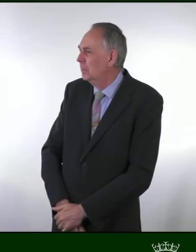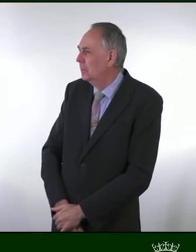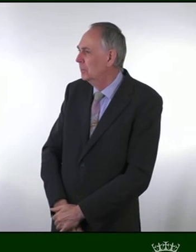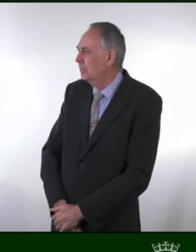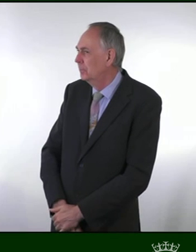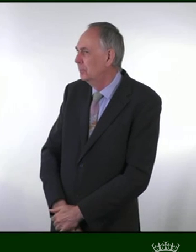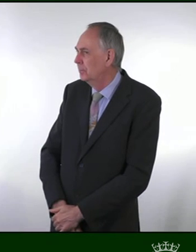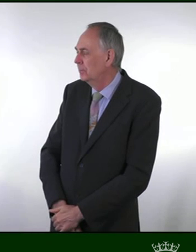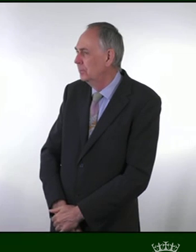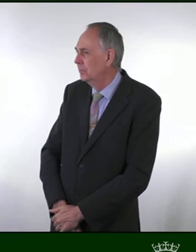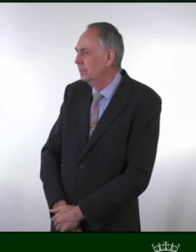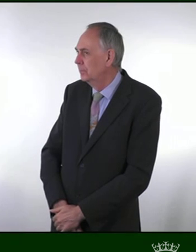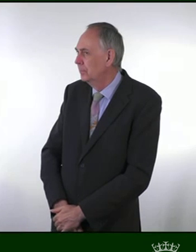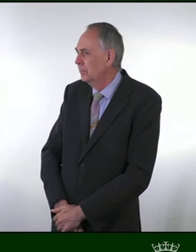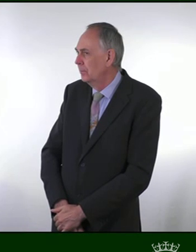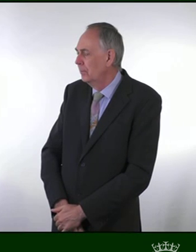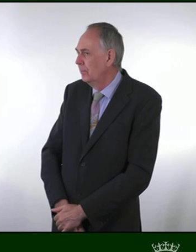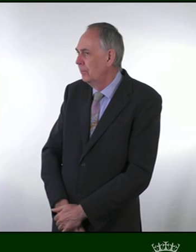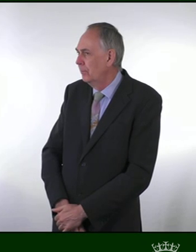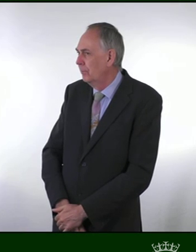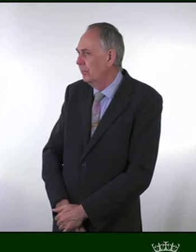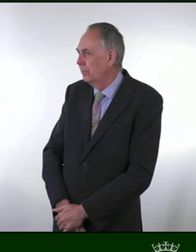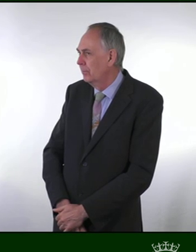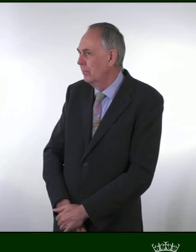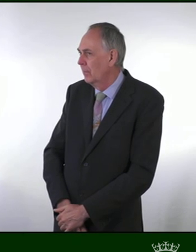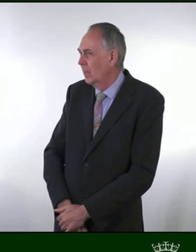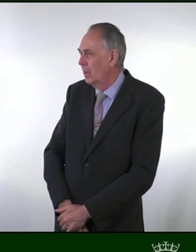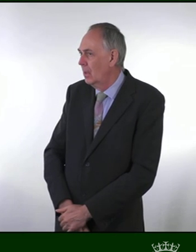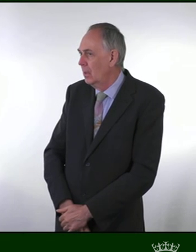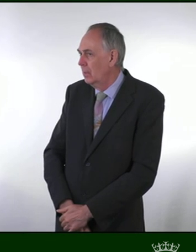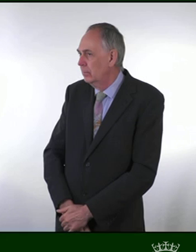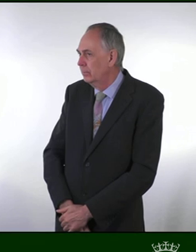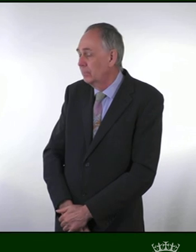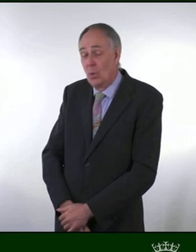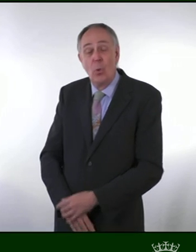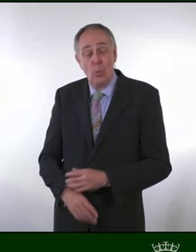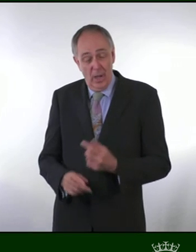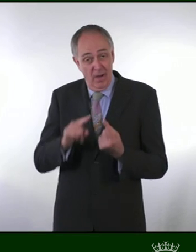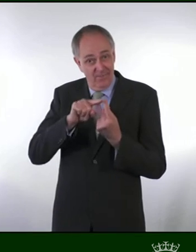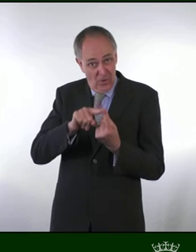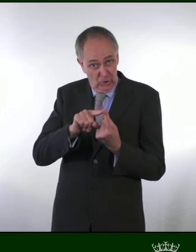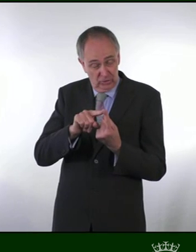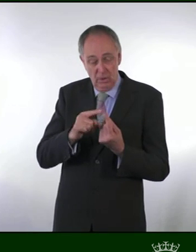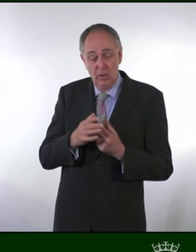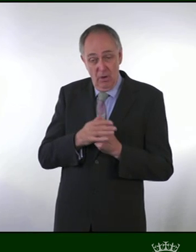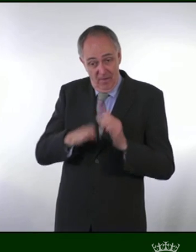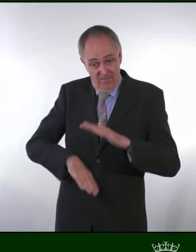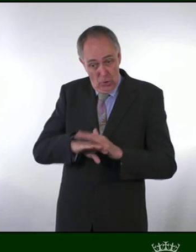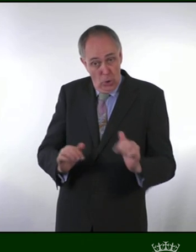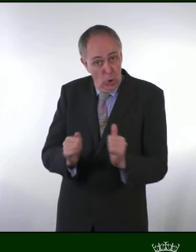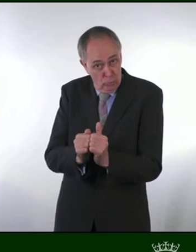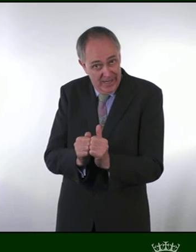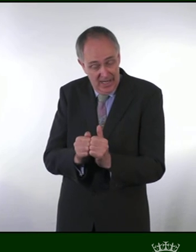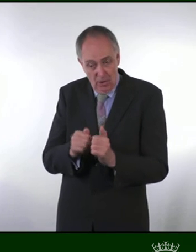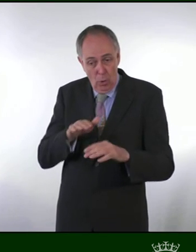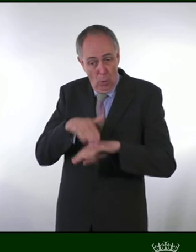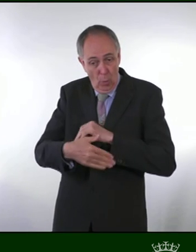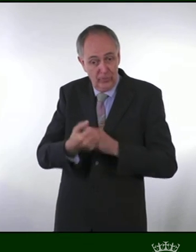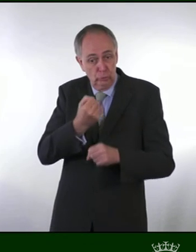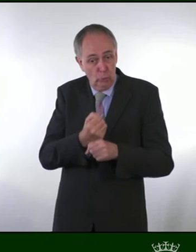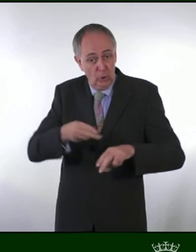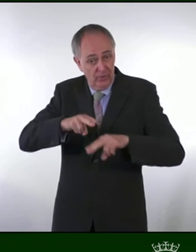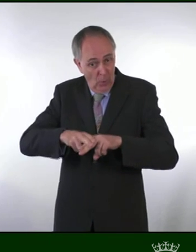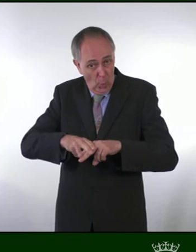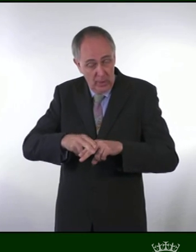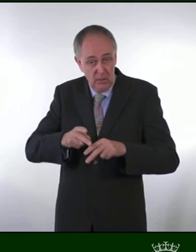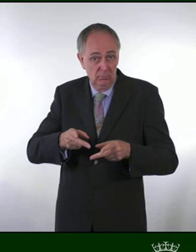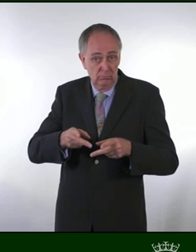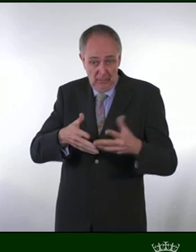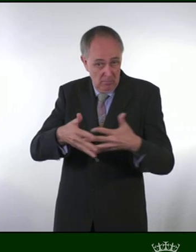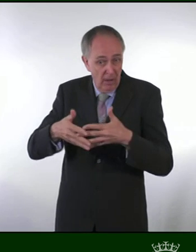Let me let me begin by associating myself absolutely with what the right honourable and learned Gentleman had to say about the death of George Floyd.